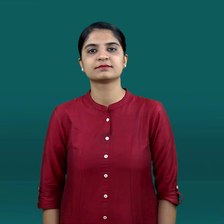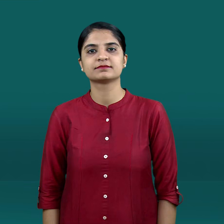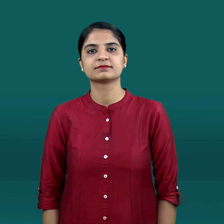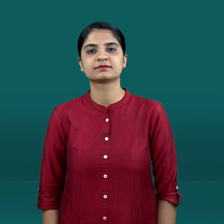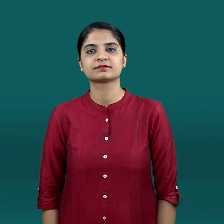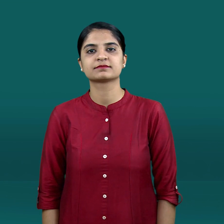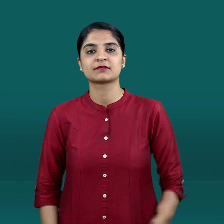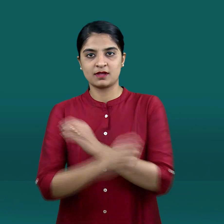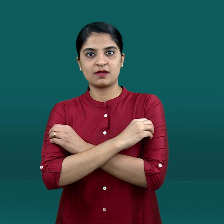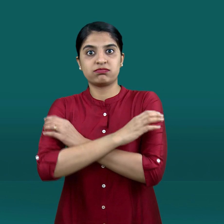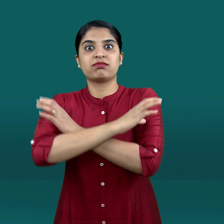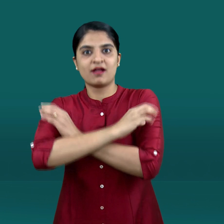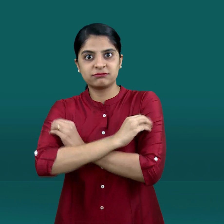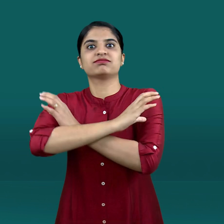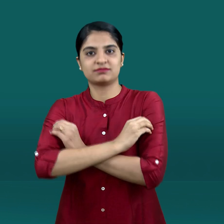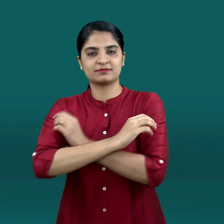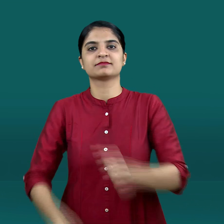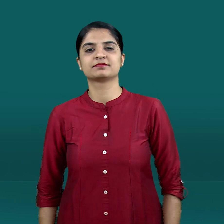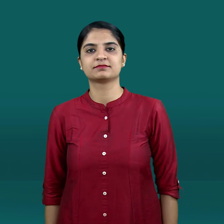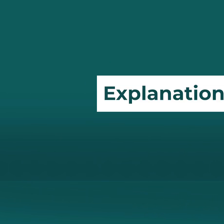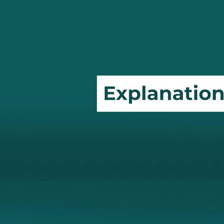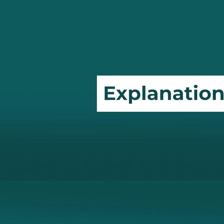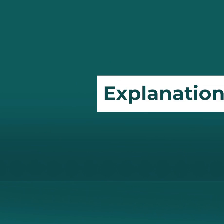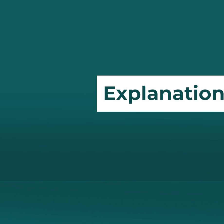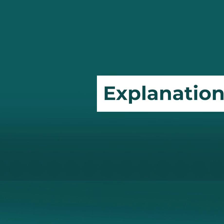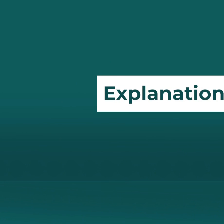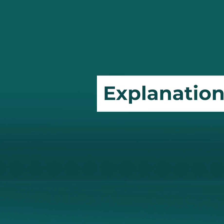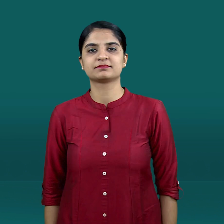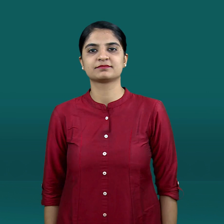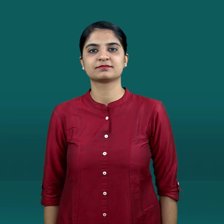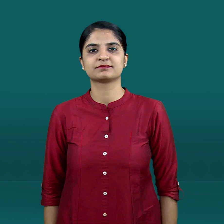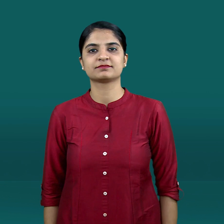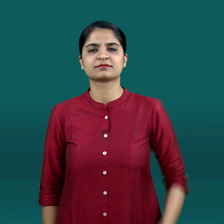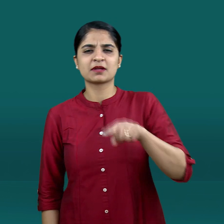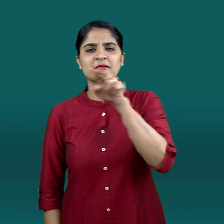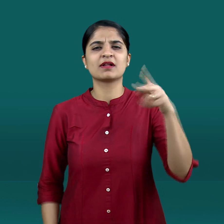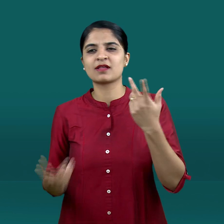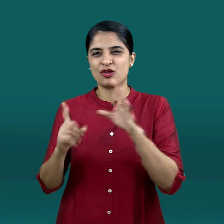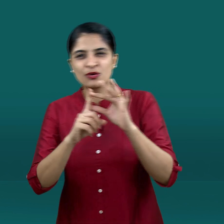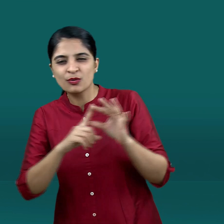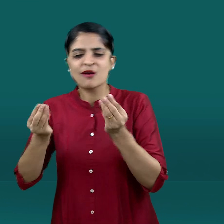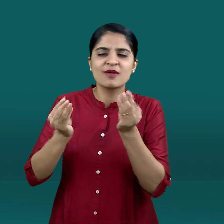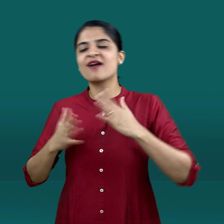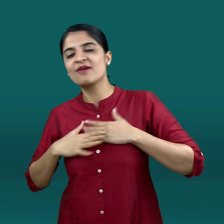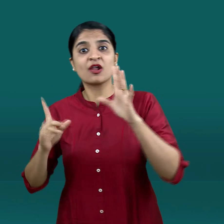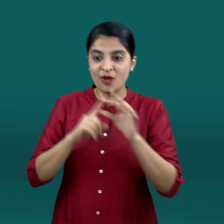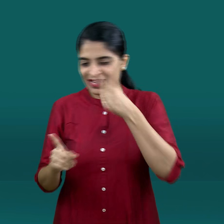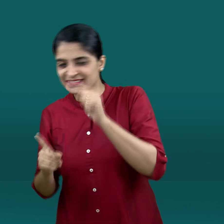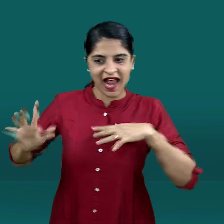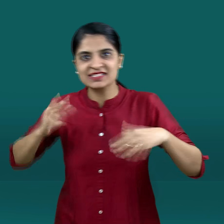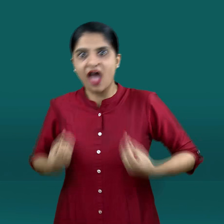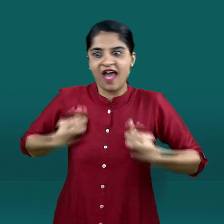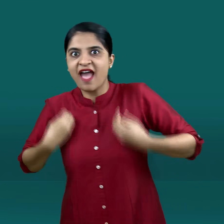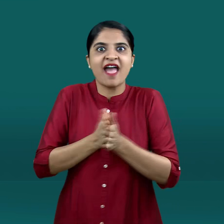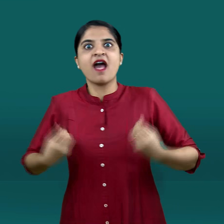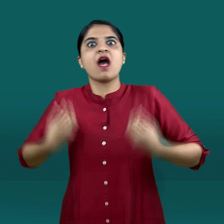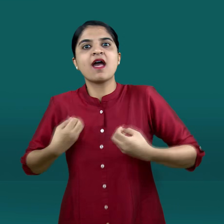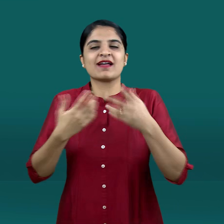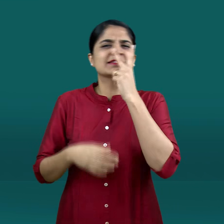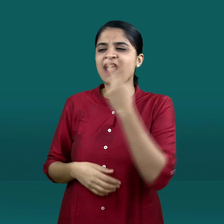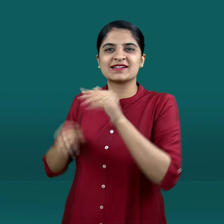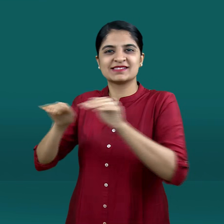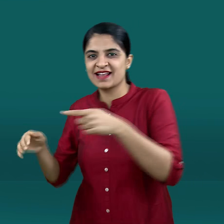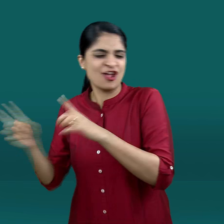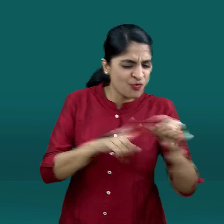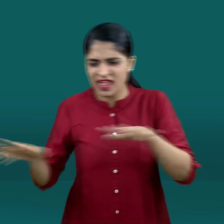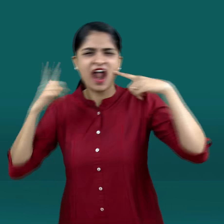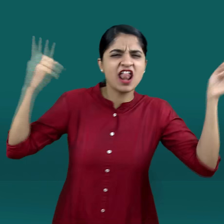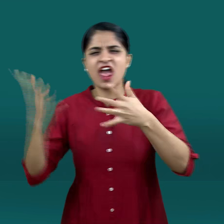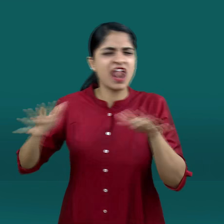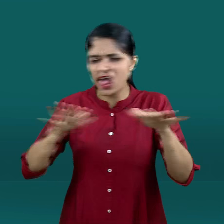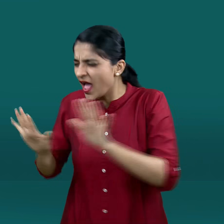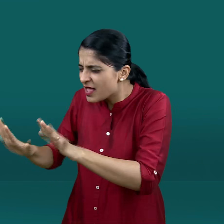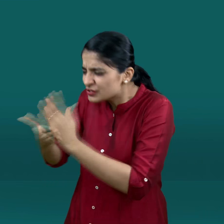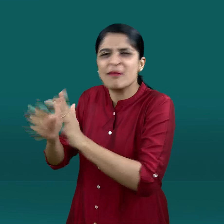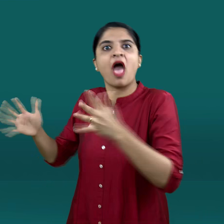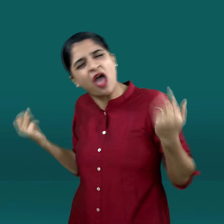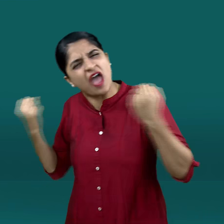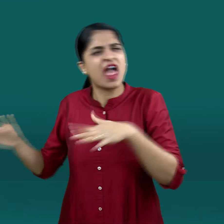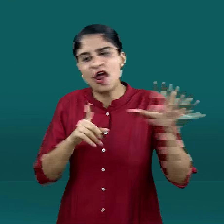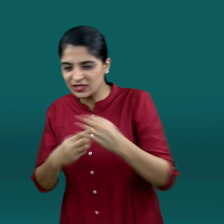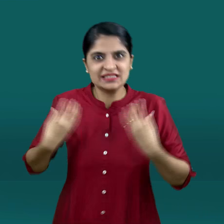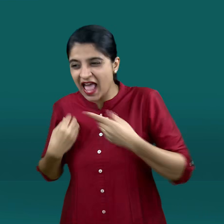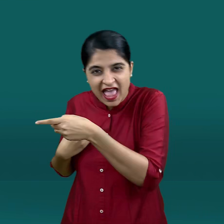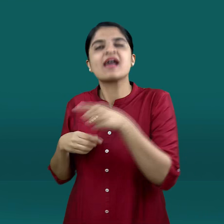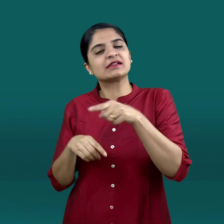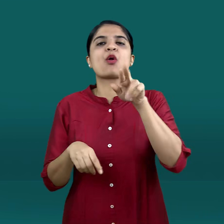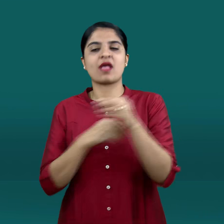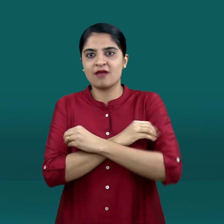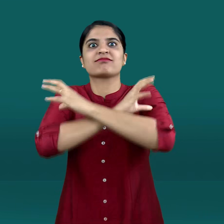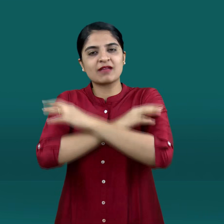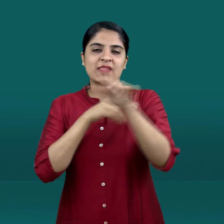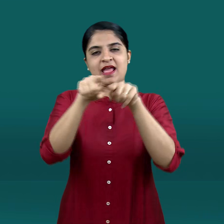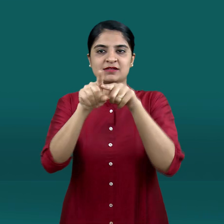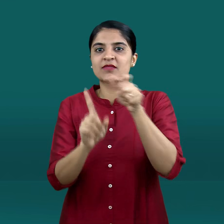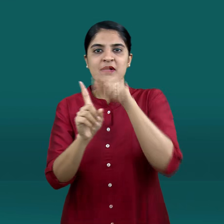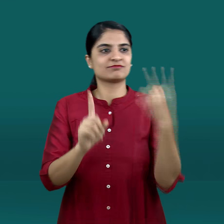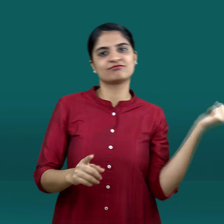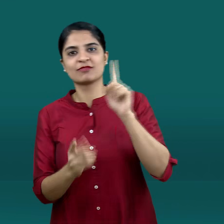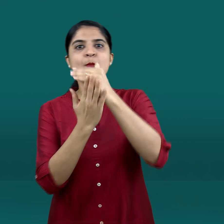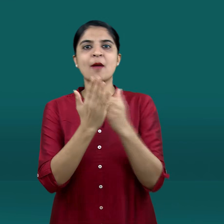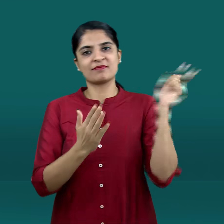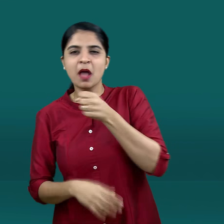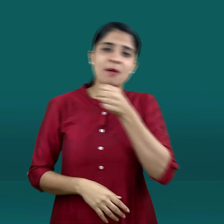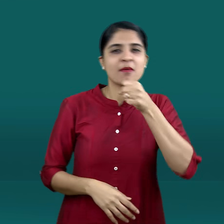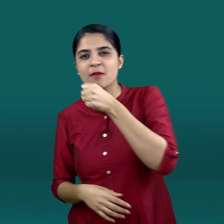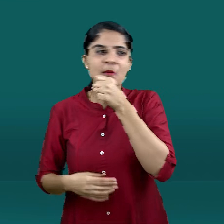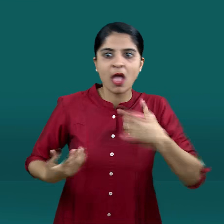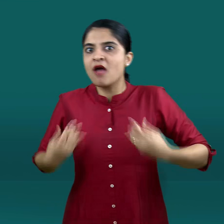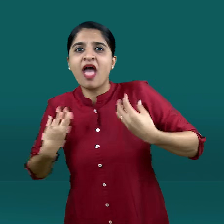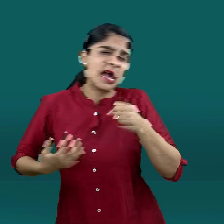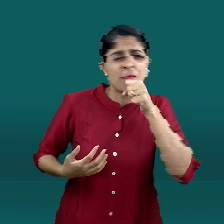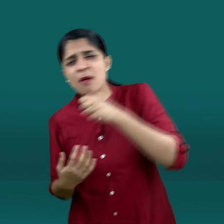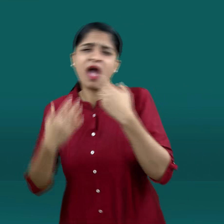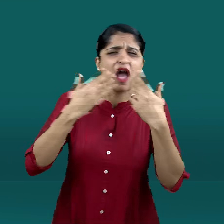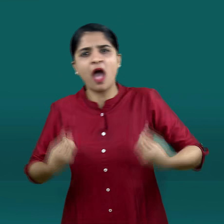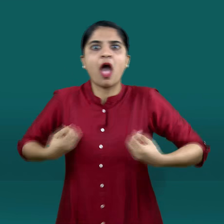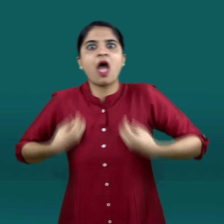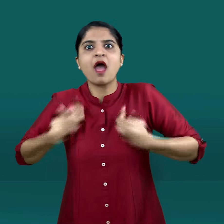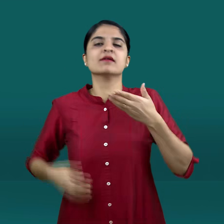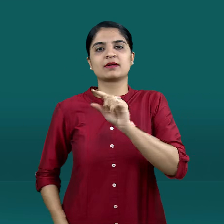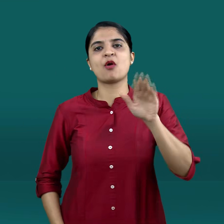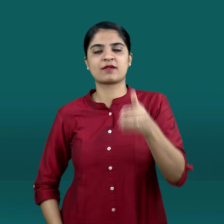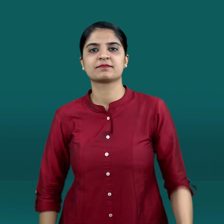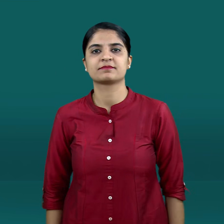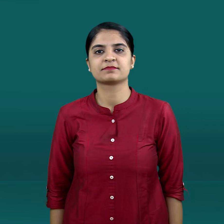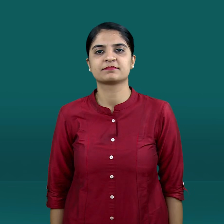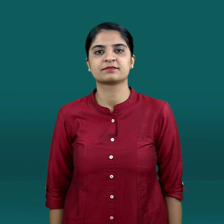Hyper